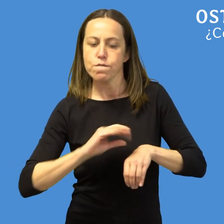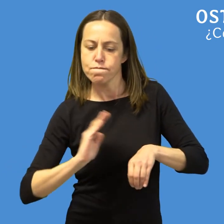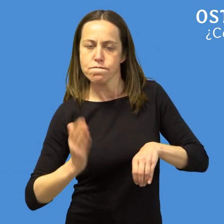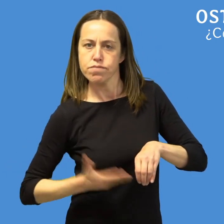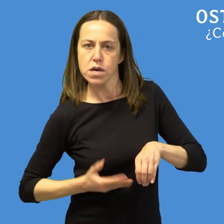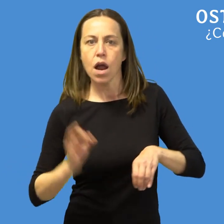afectar